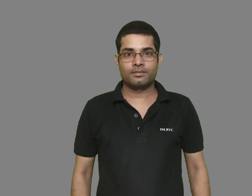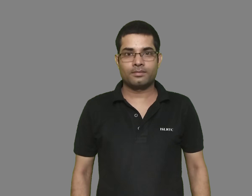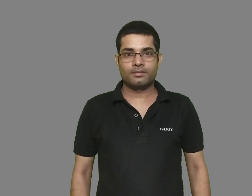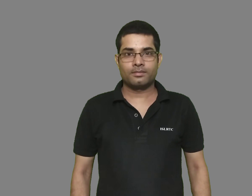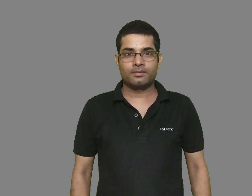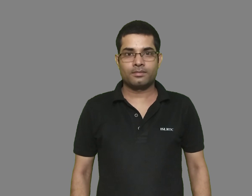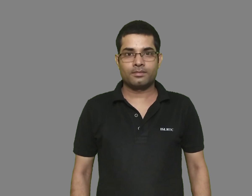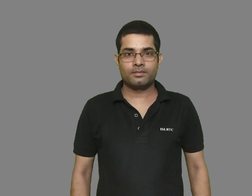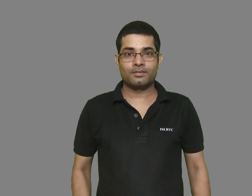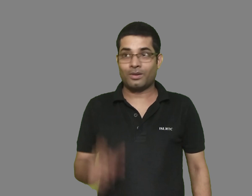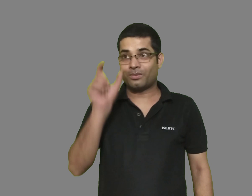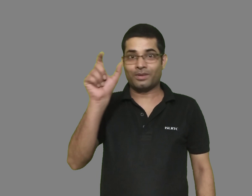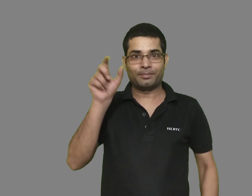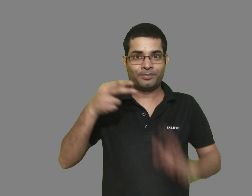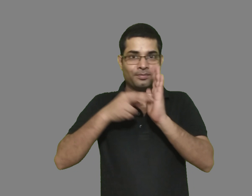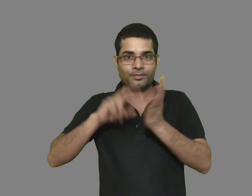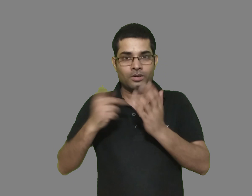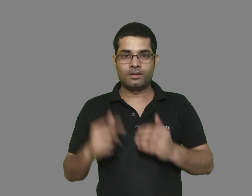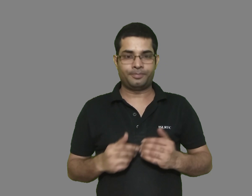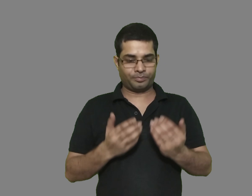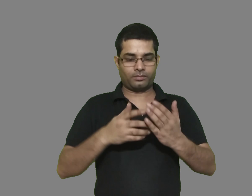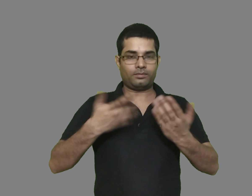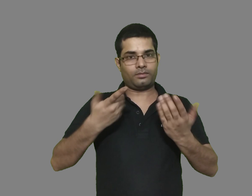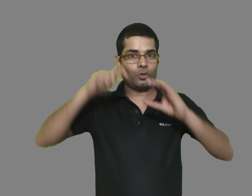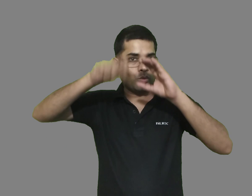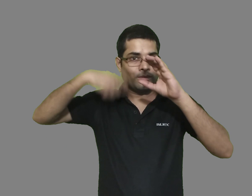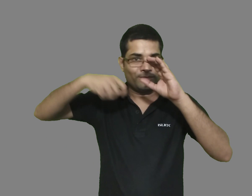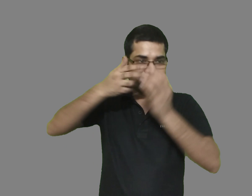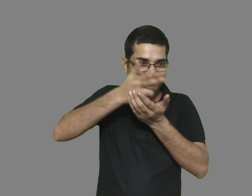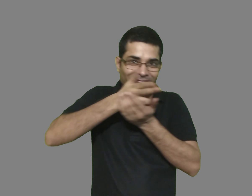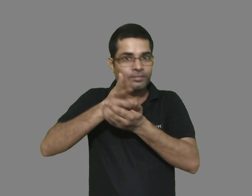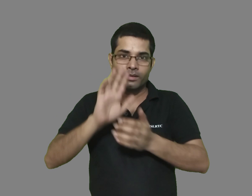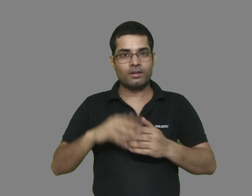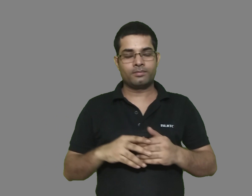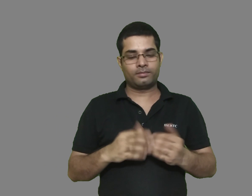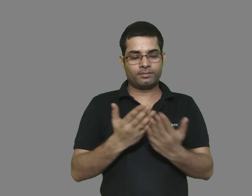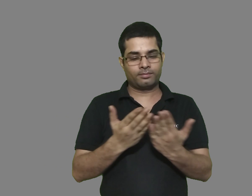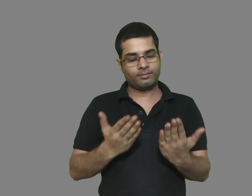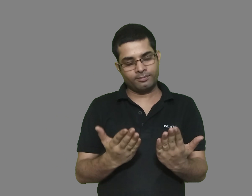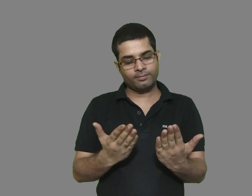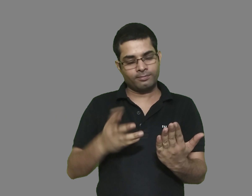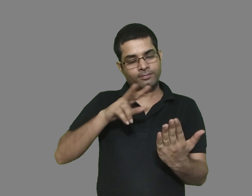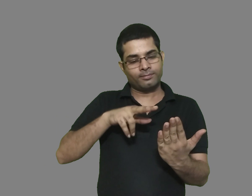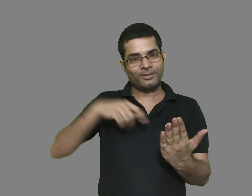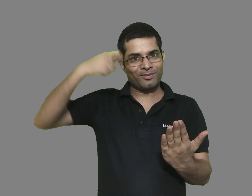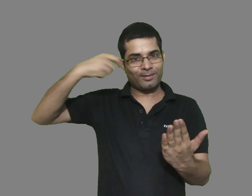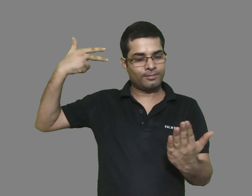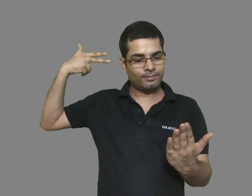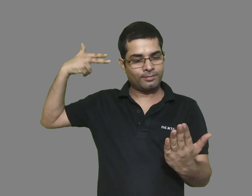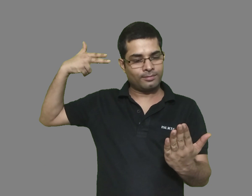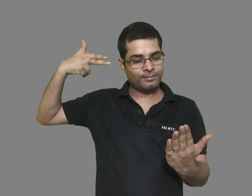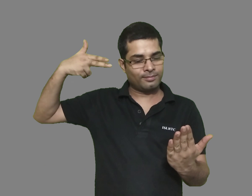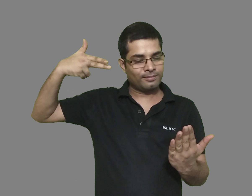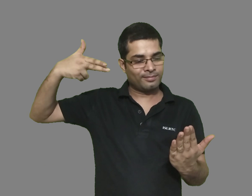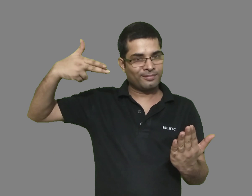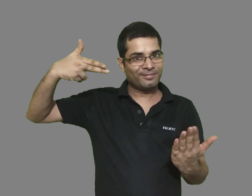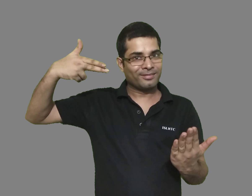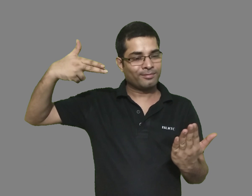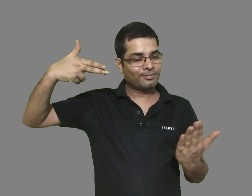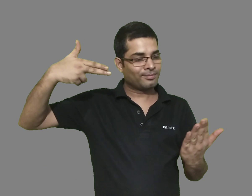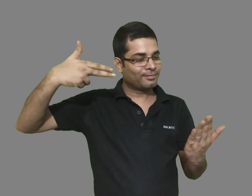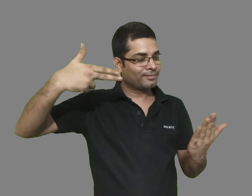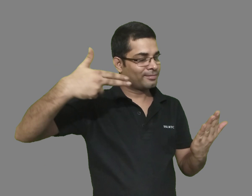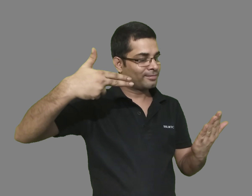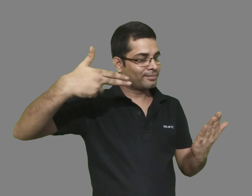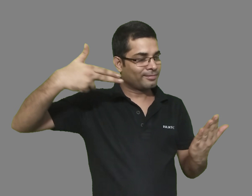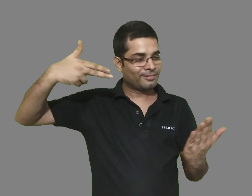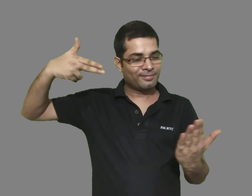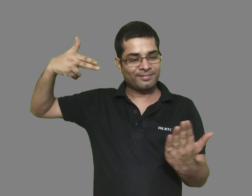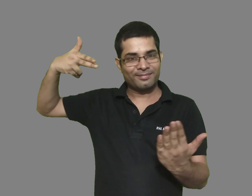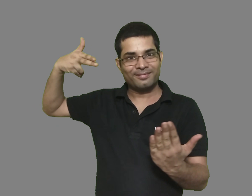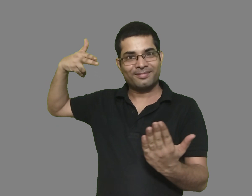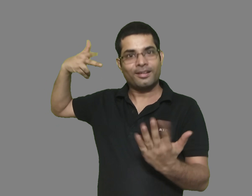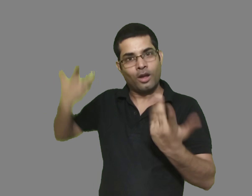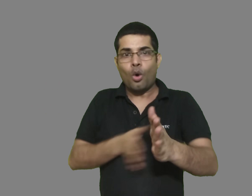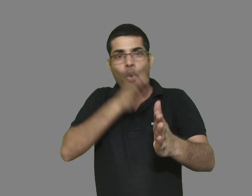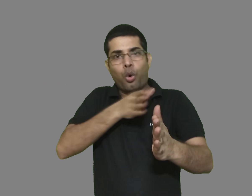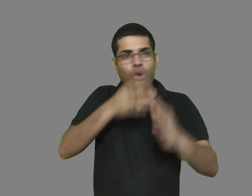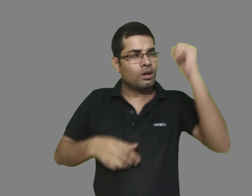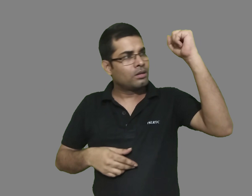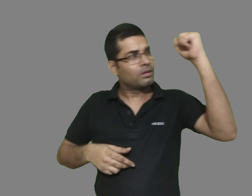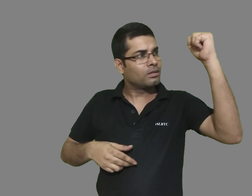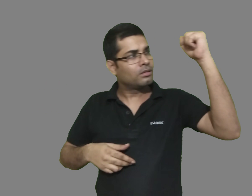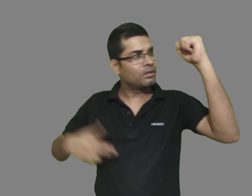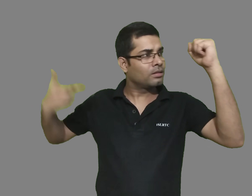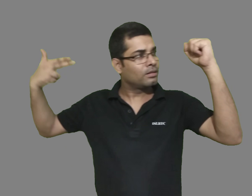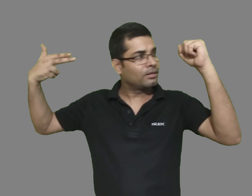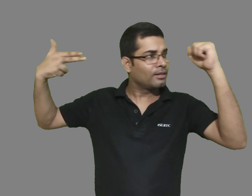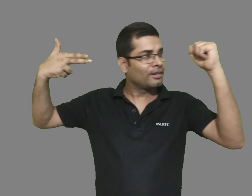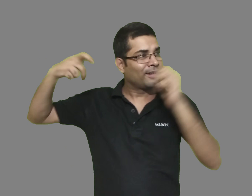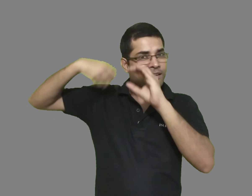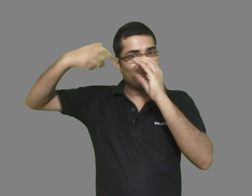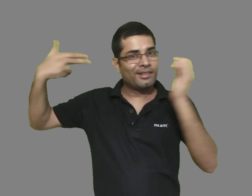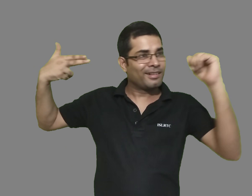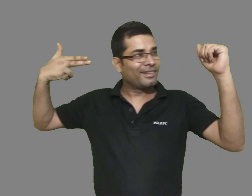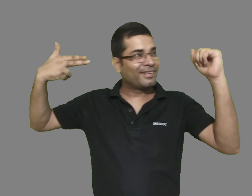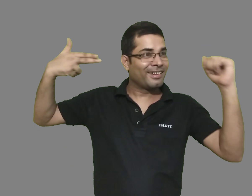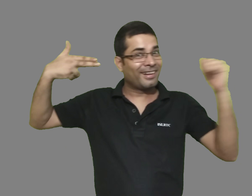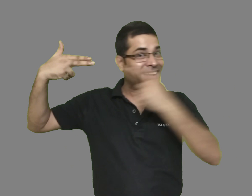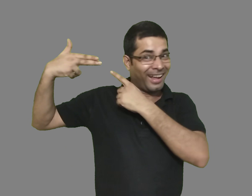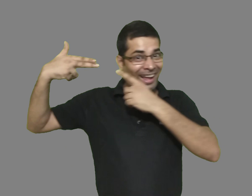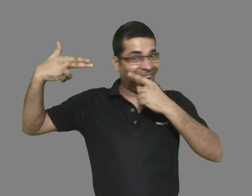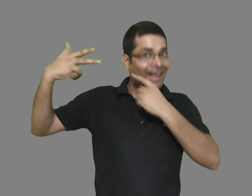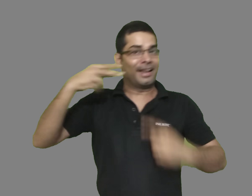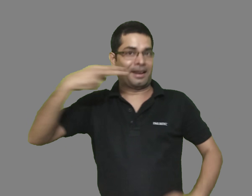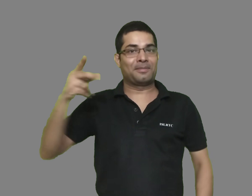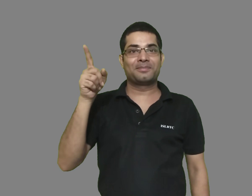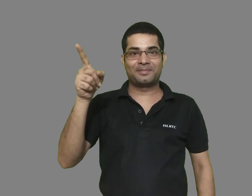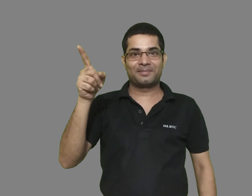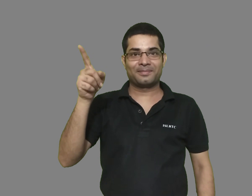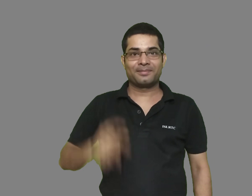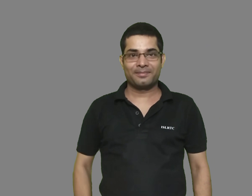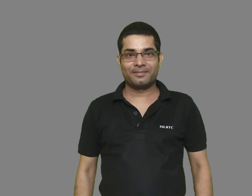Truck